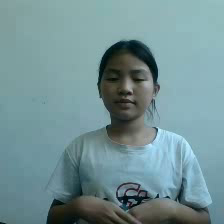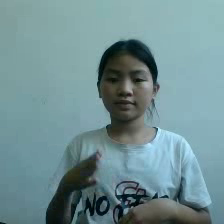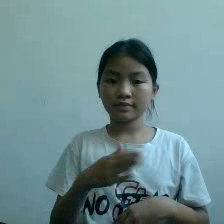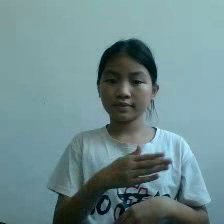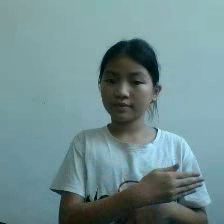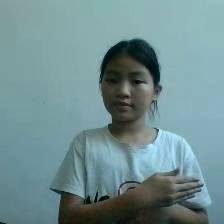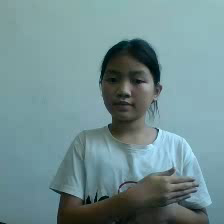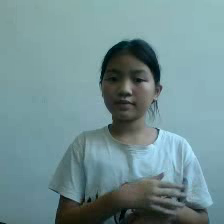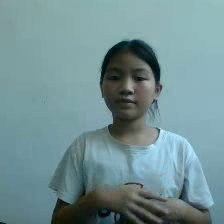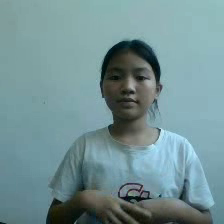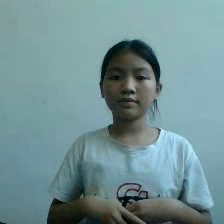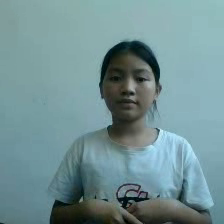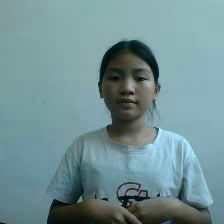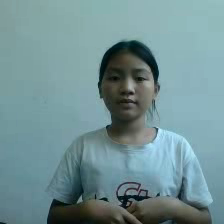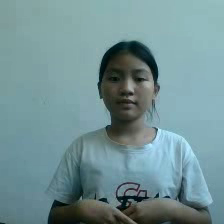Cá